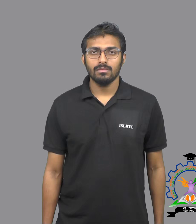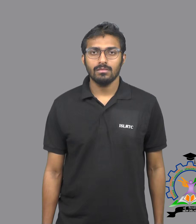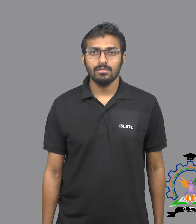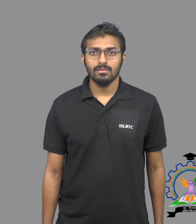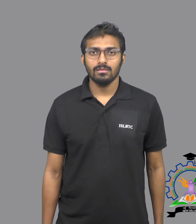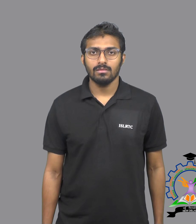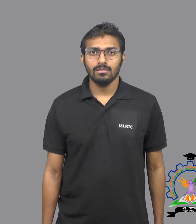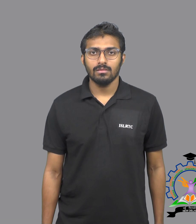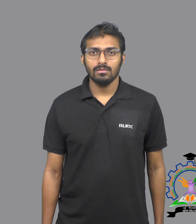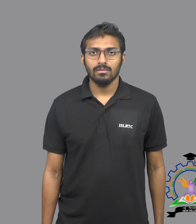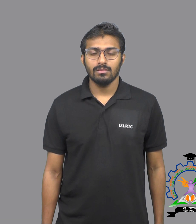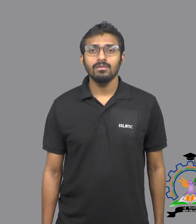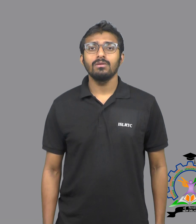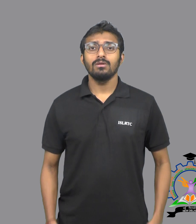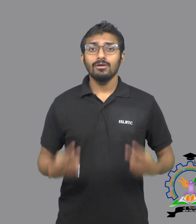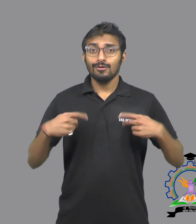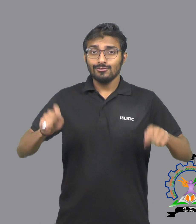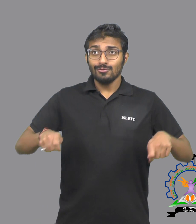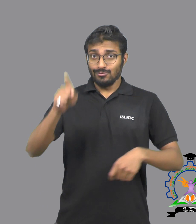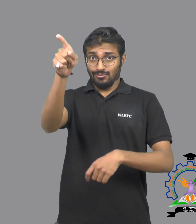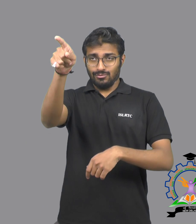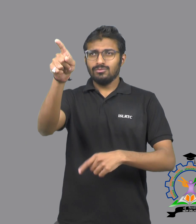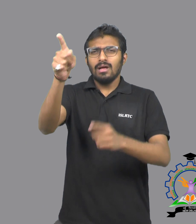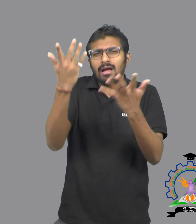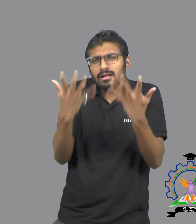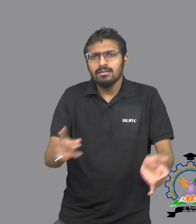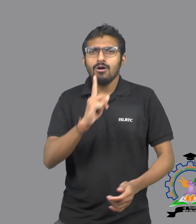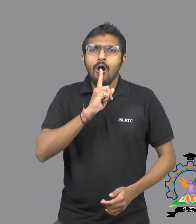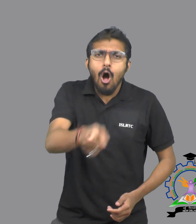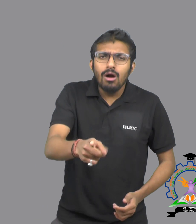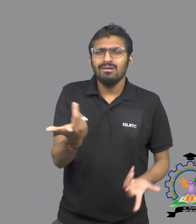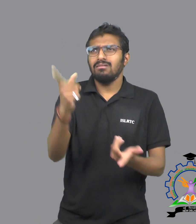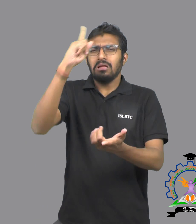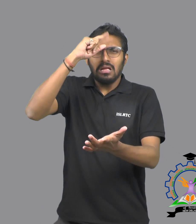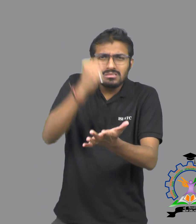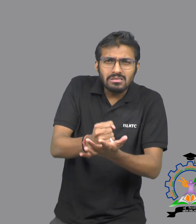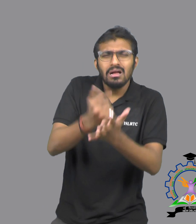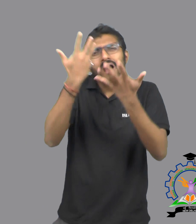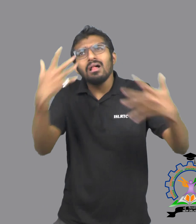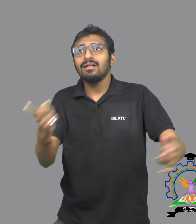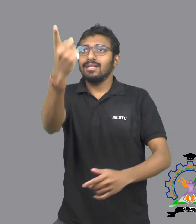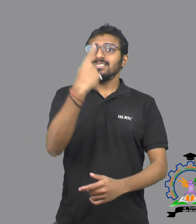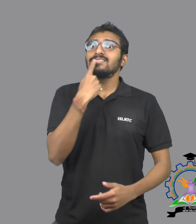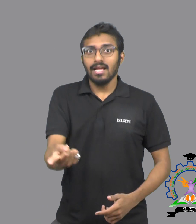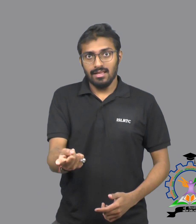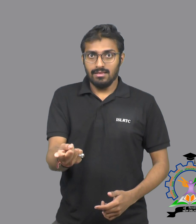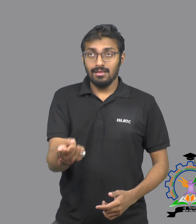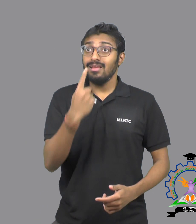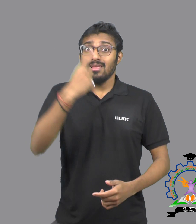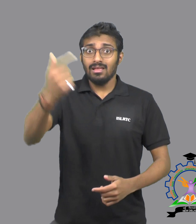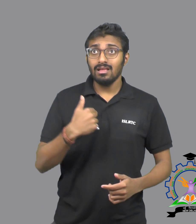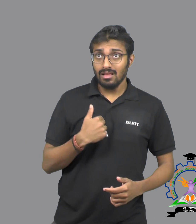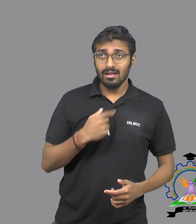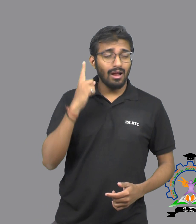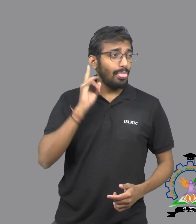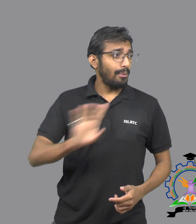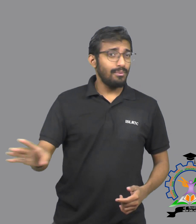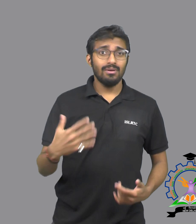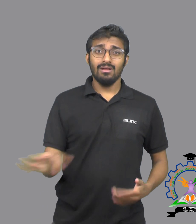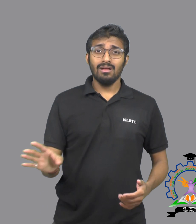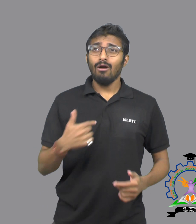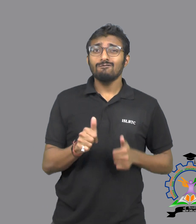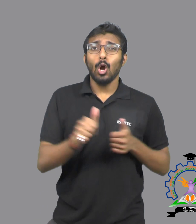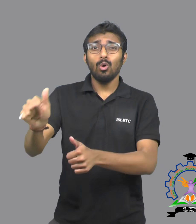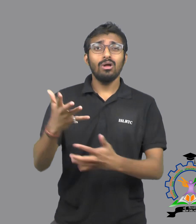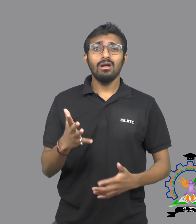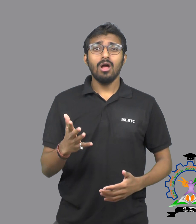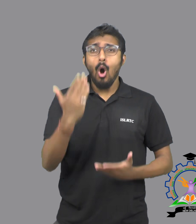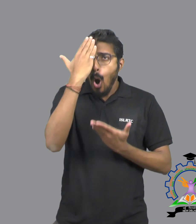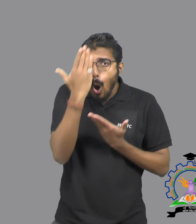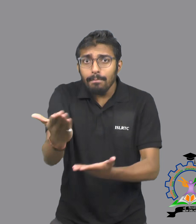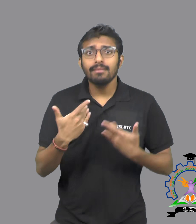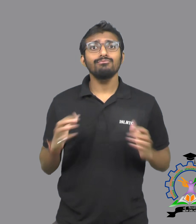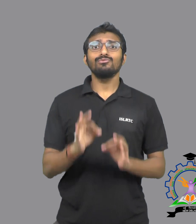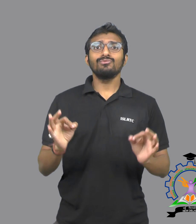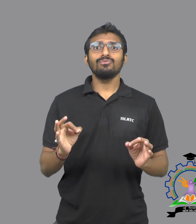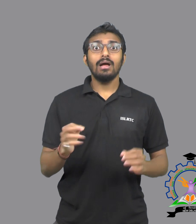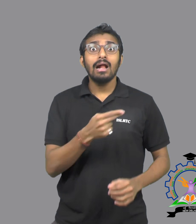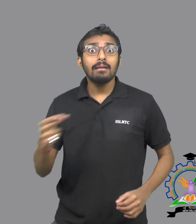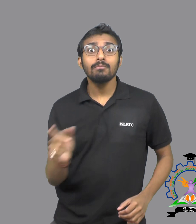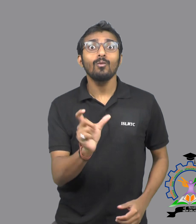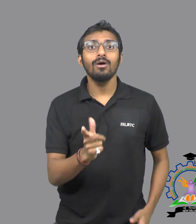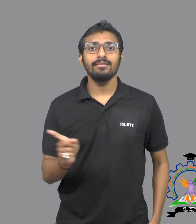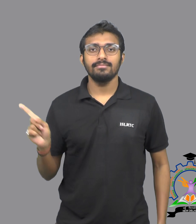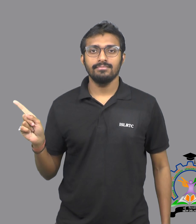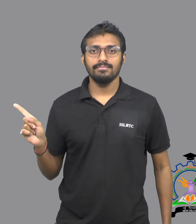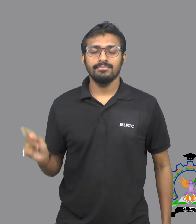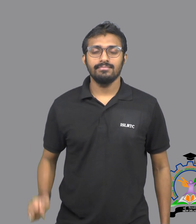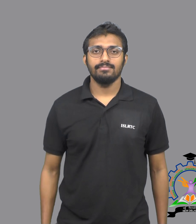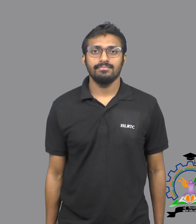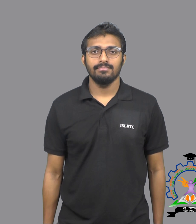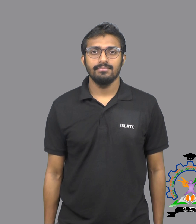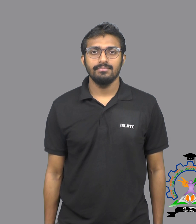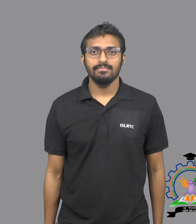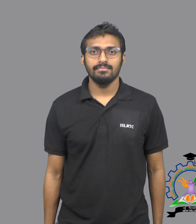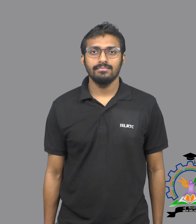Contempt